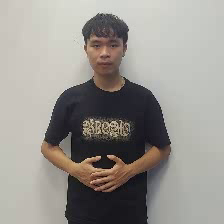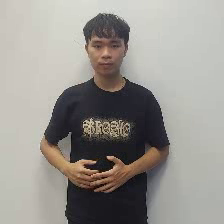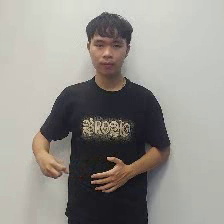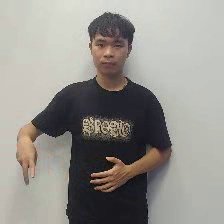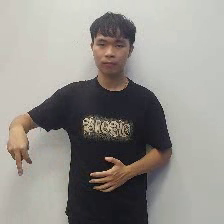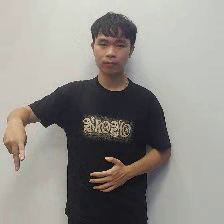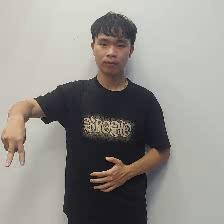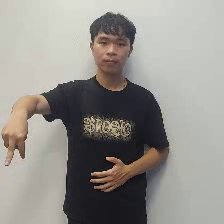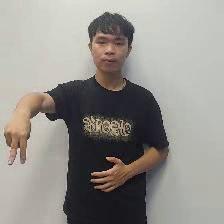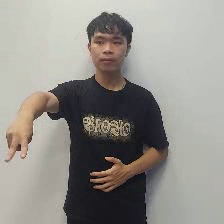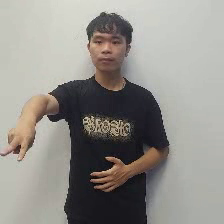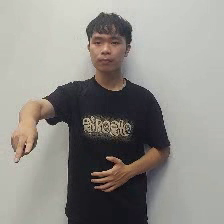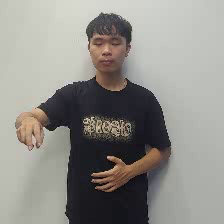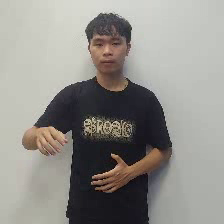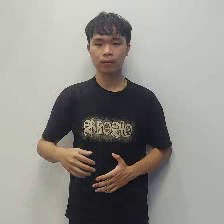Đi